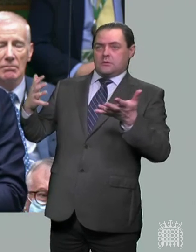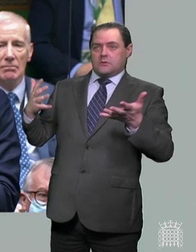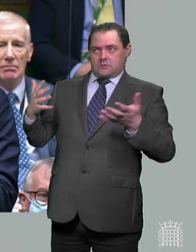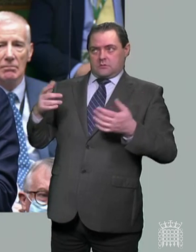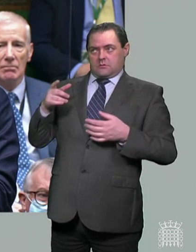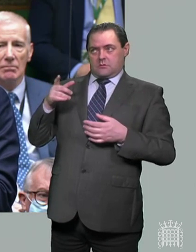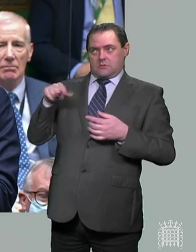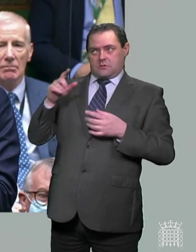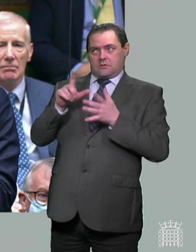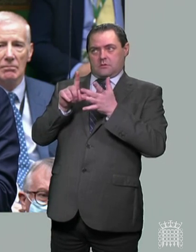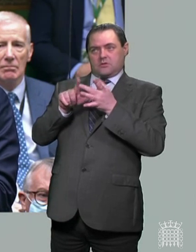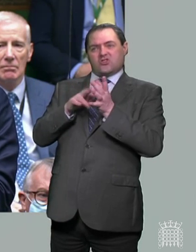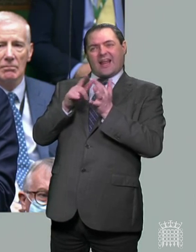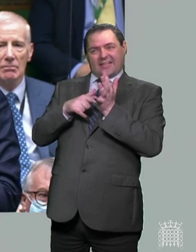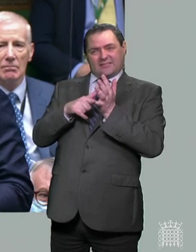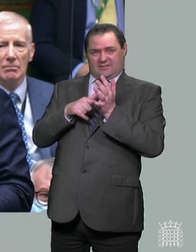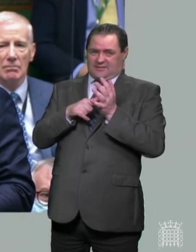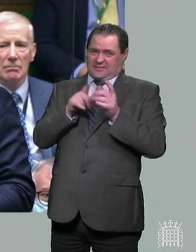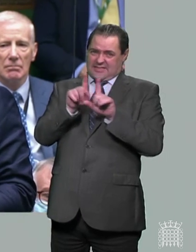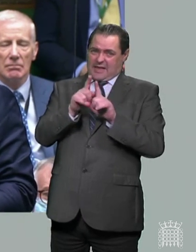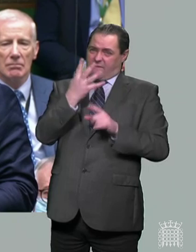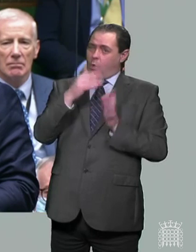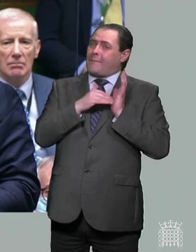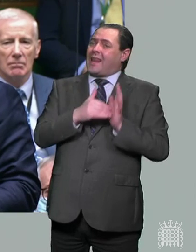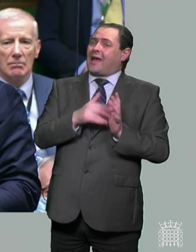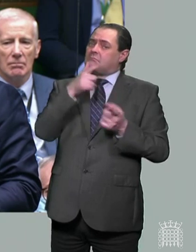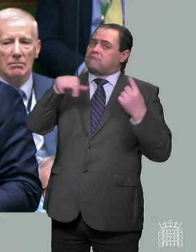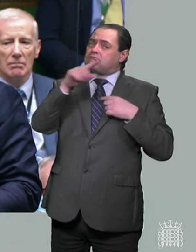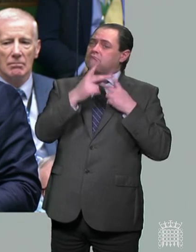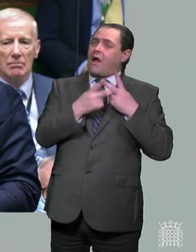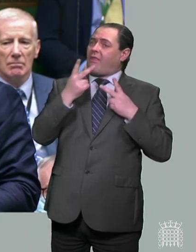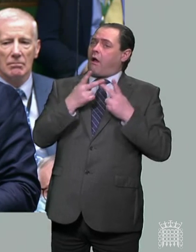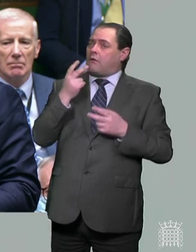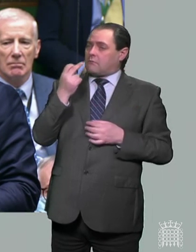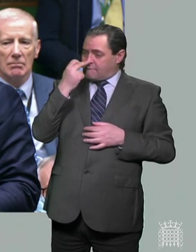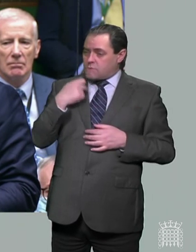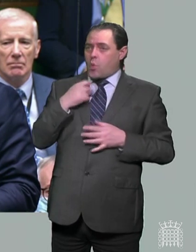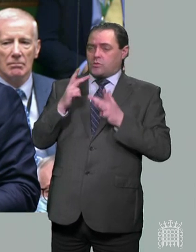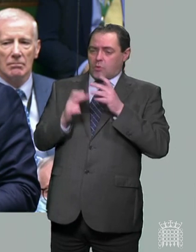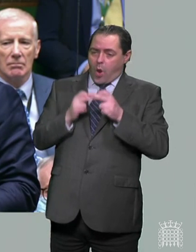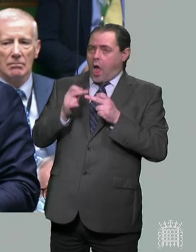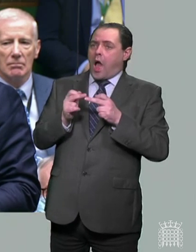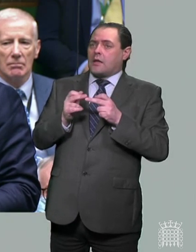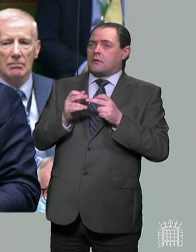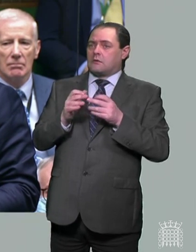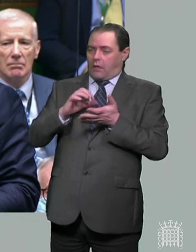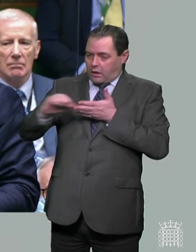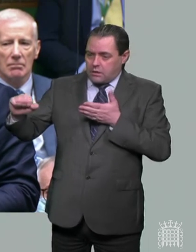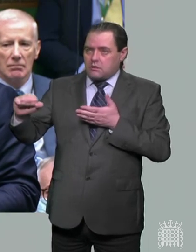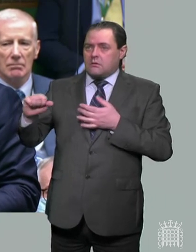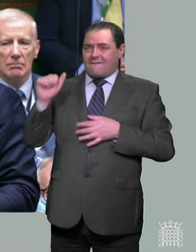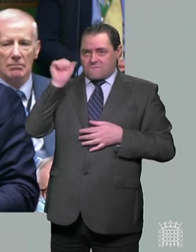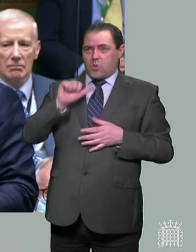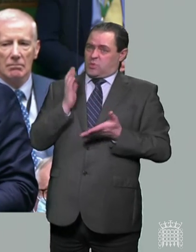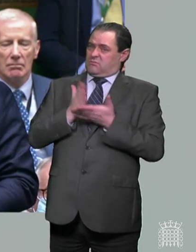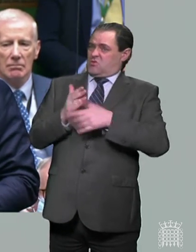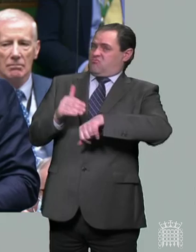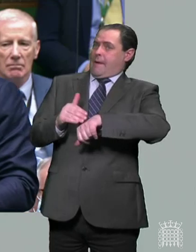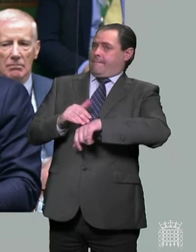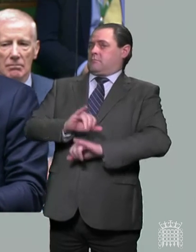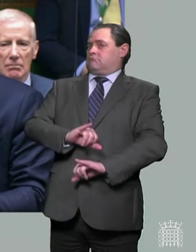For Janet, and for the 4 million people who fell victim to fraudsters and online scammers last year, fraud is a crime.